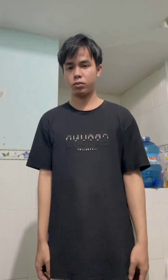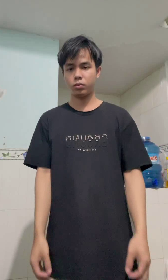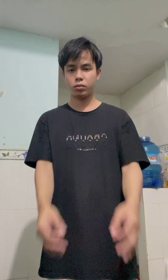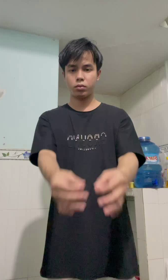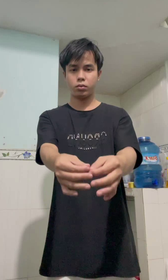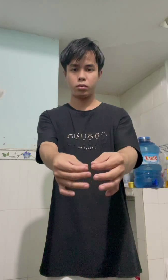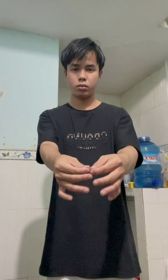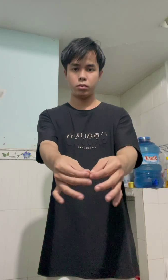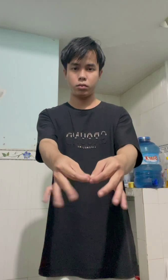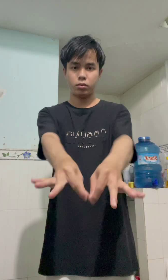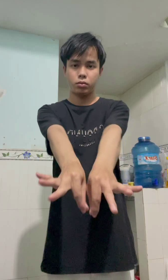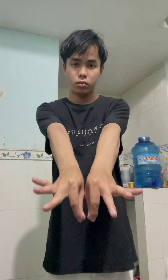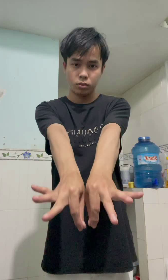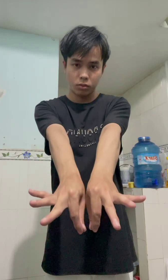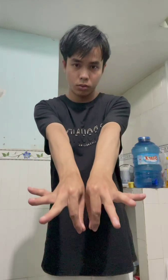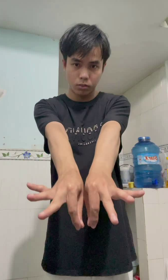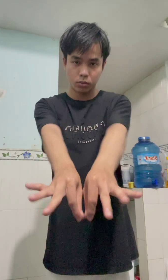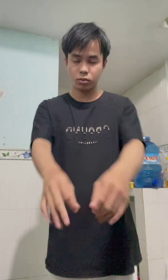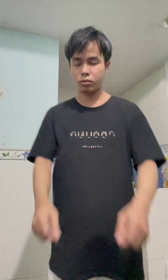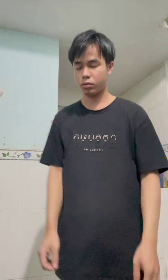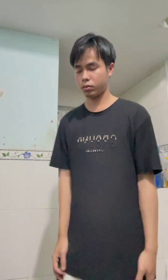cai gi